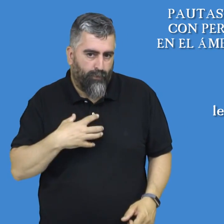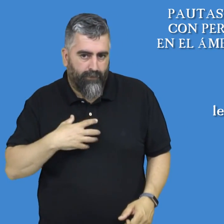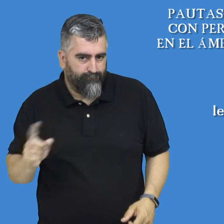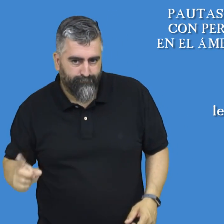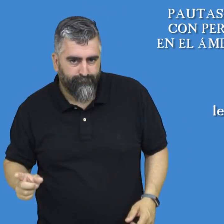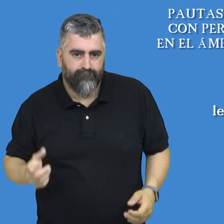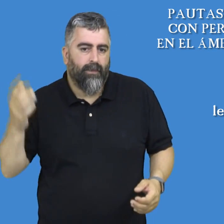no